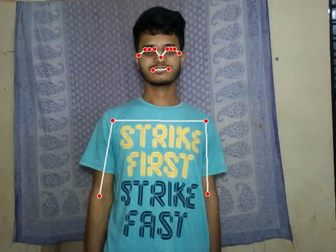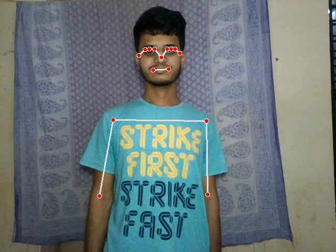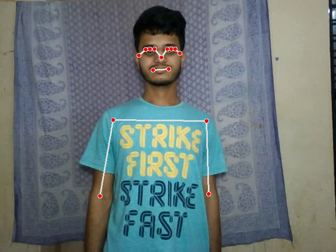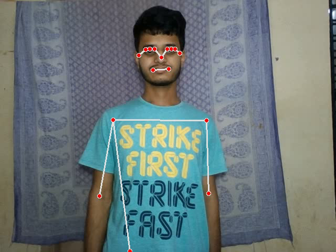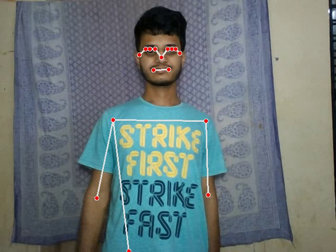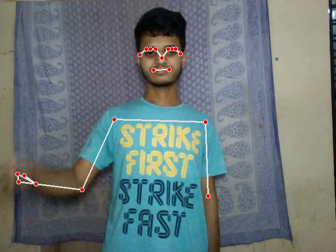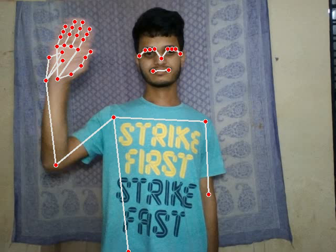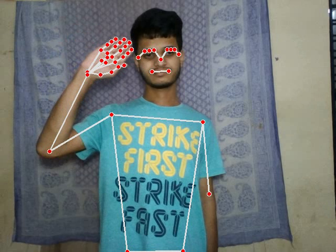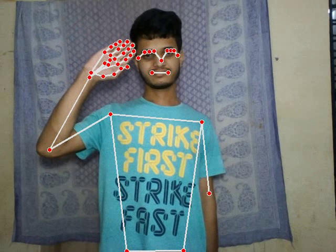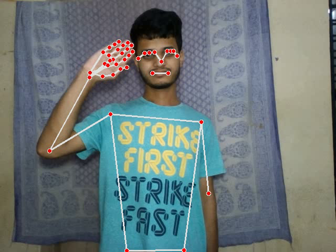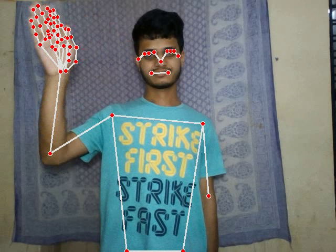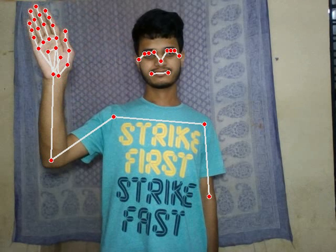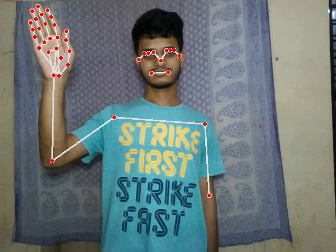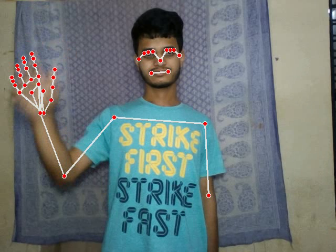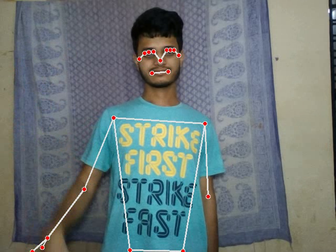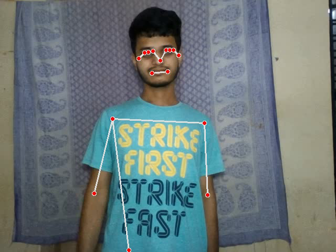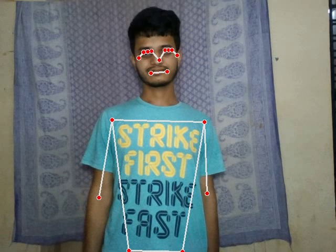hello